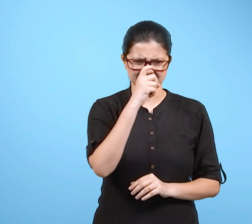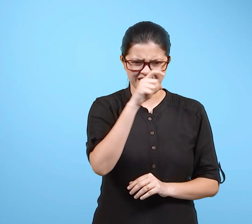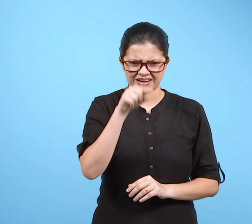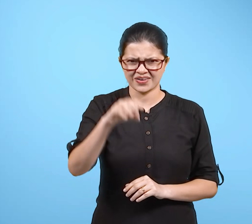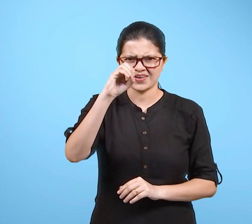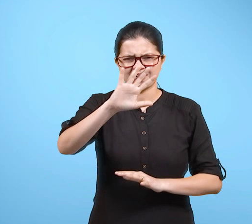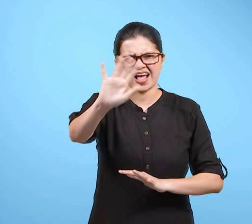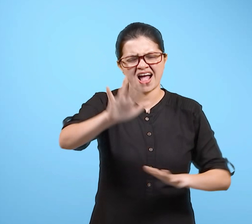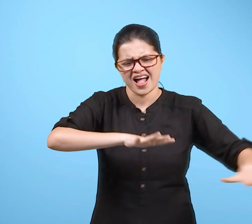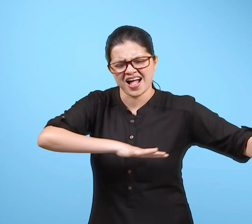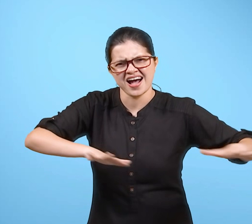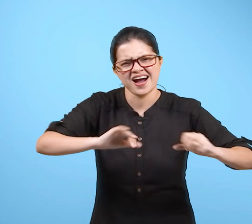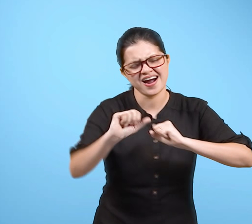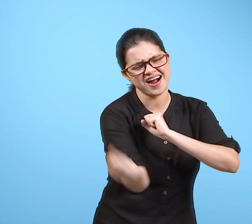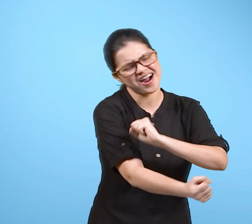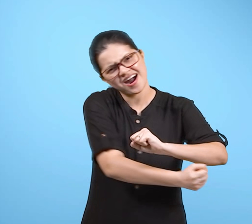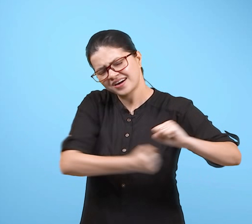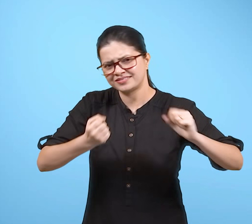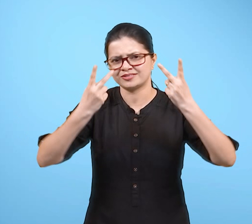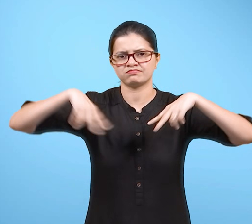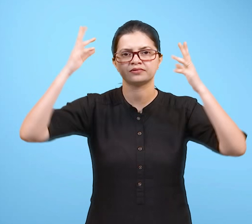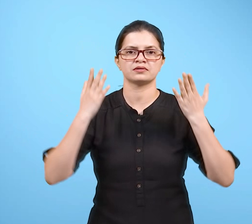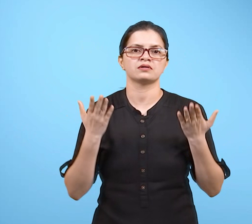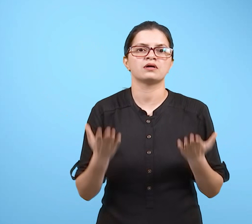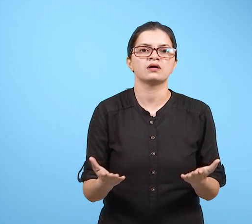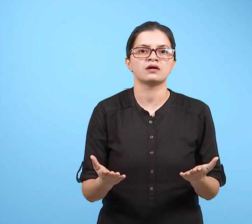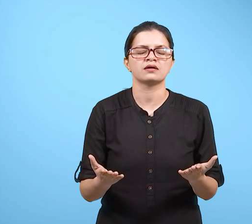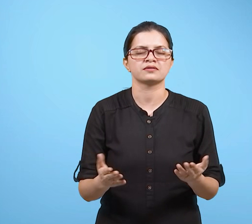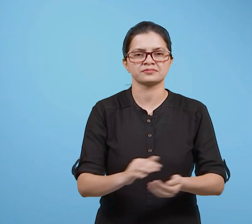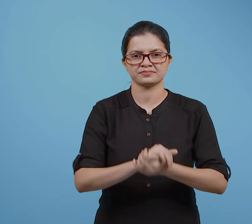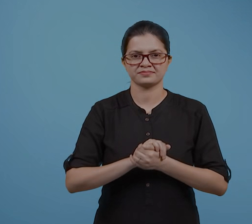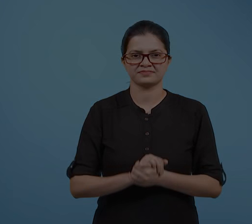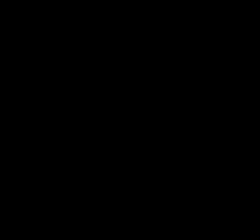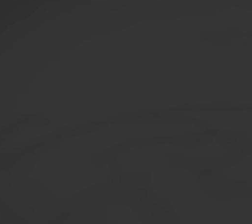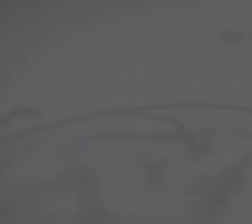as a major earthquake.